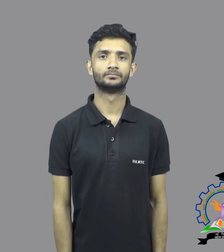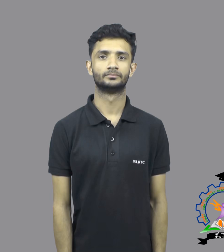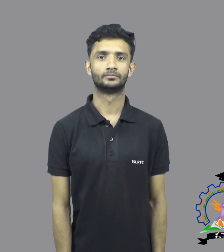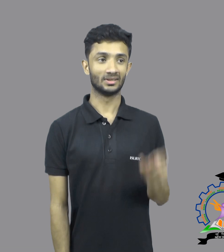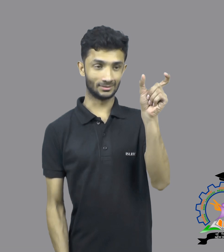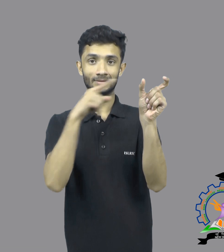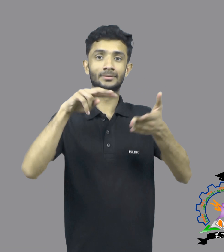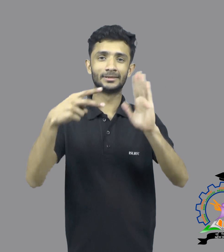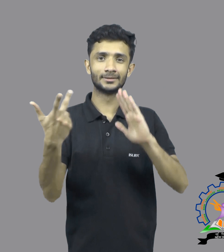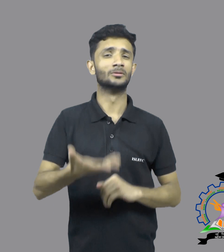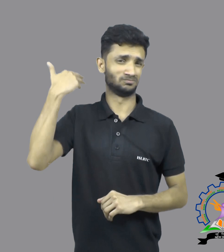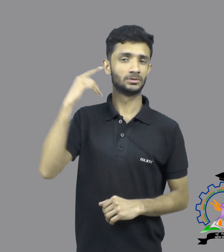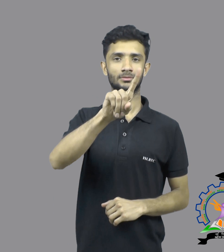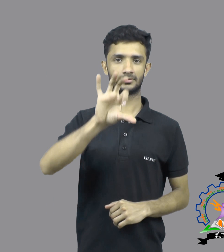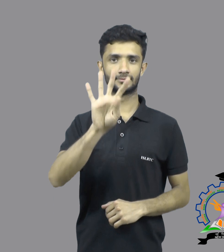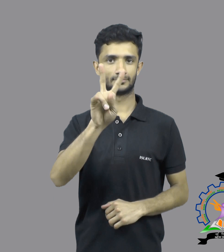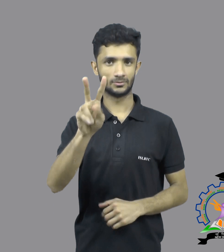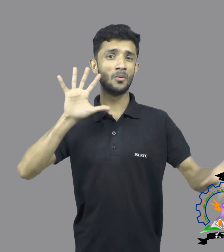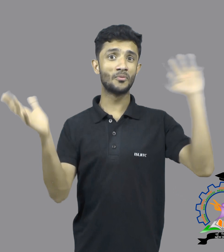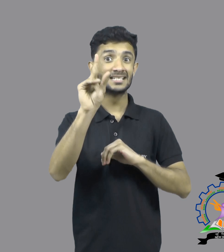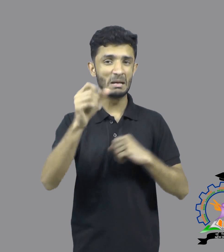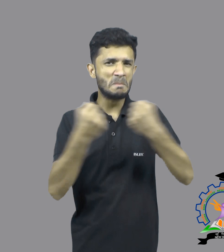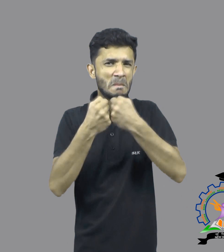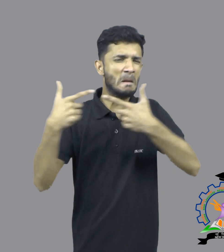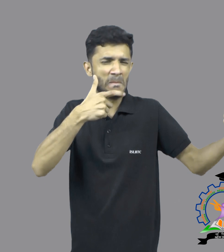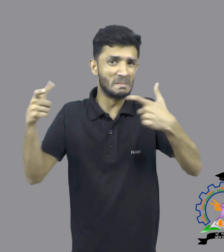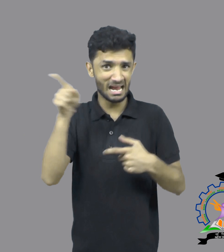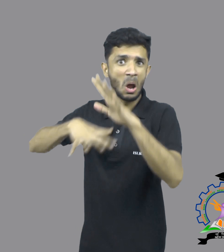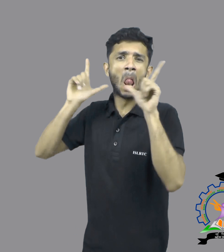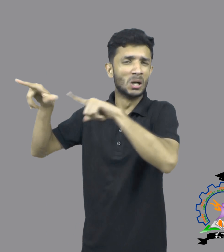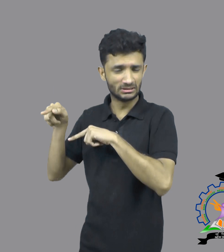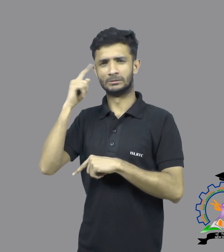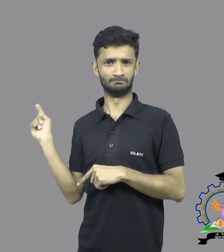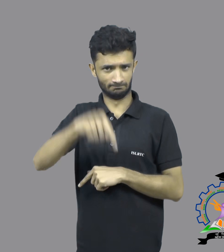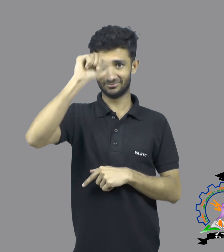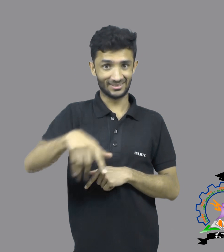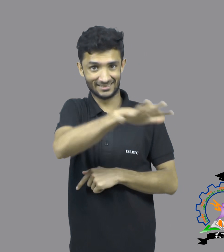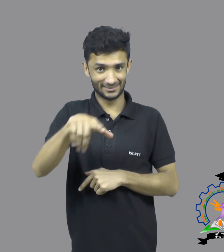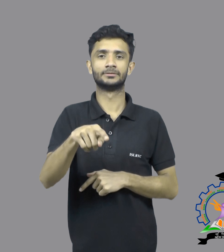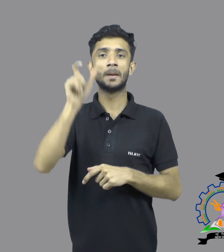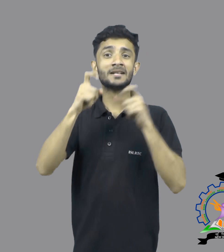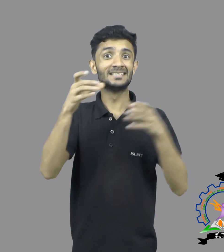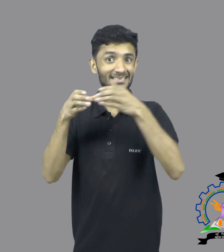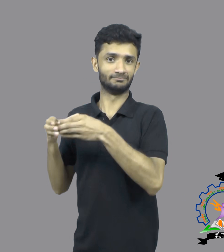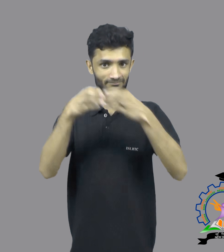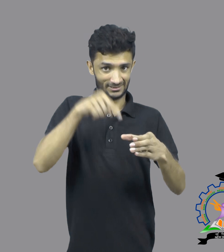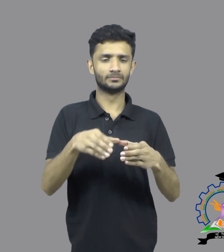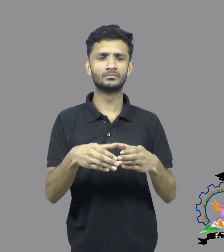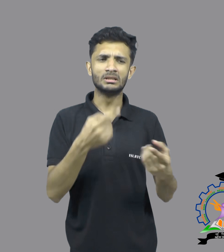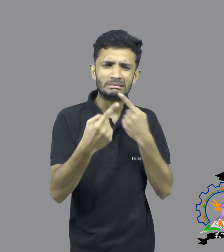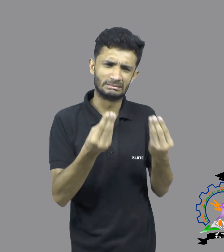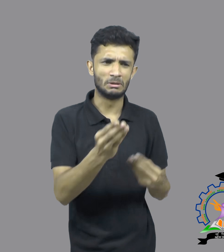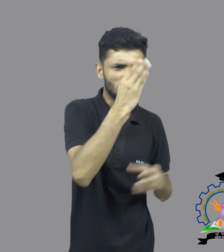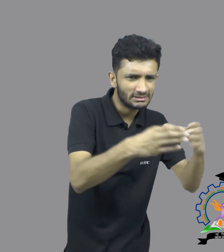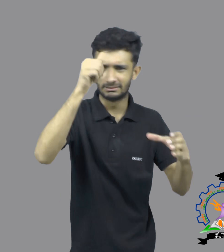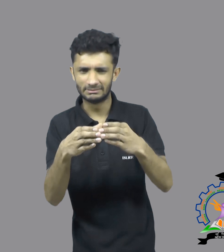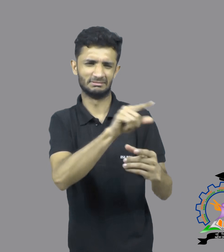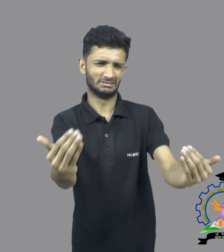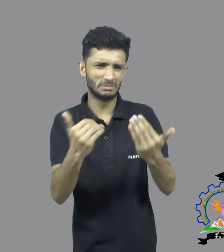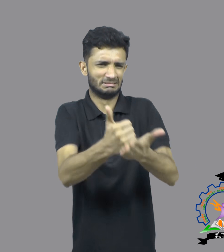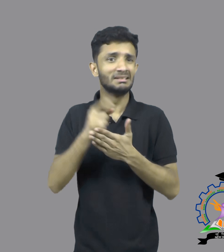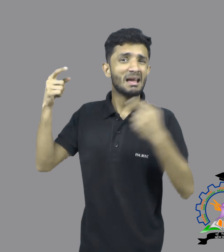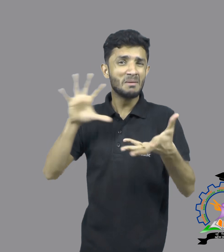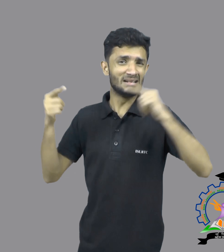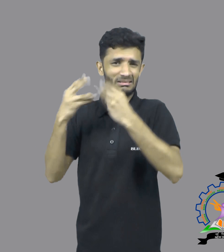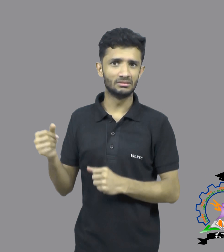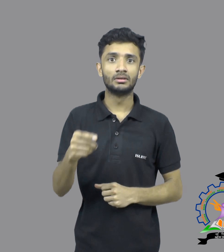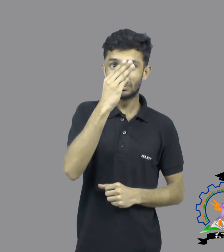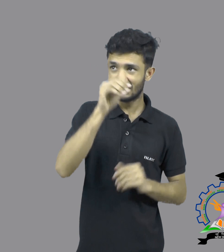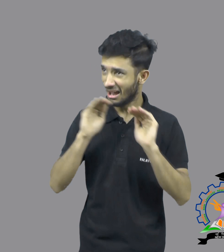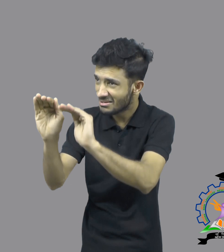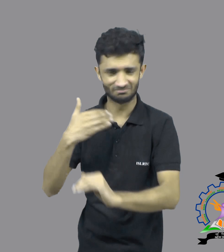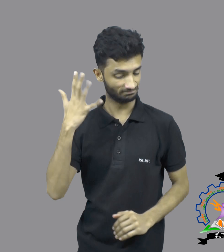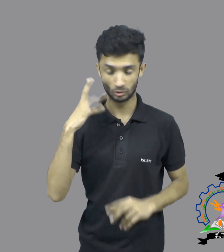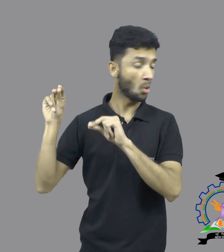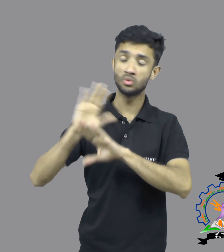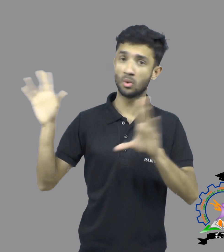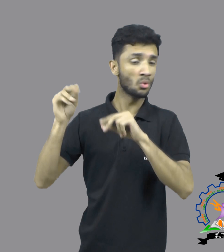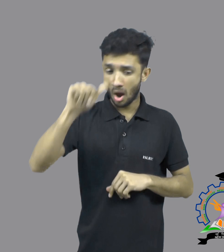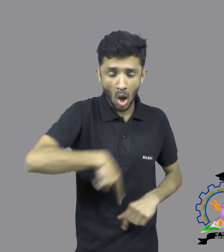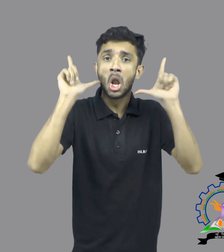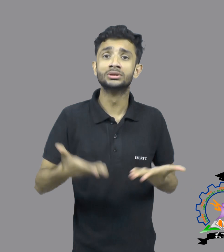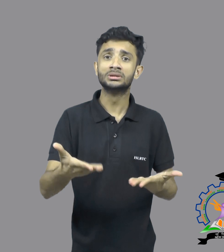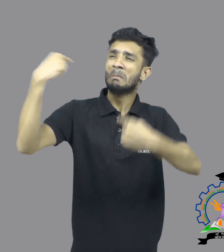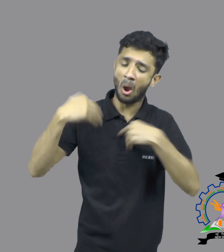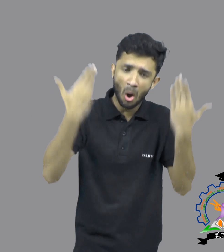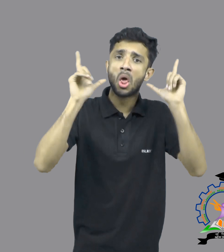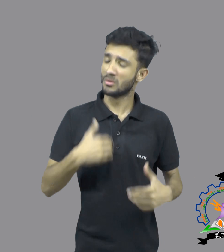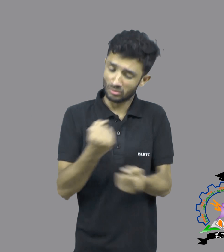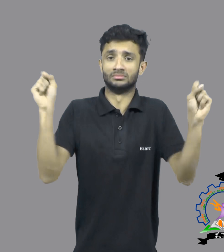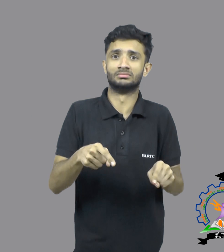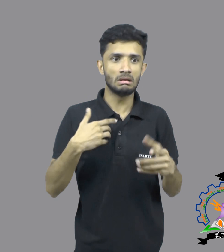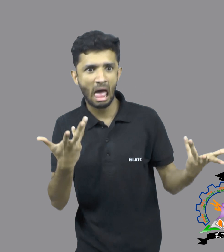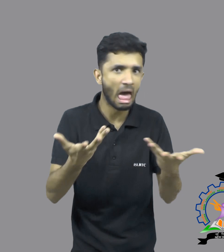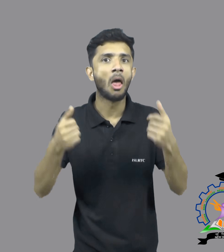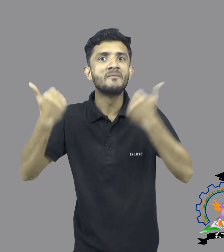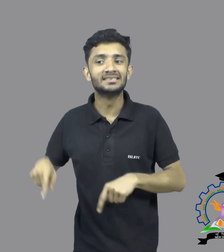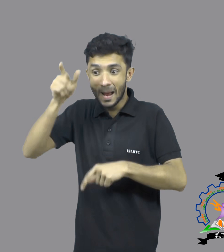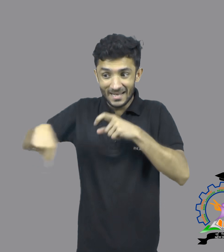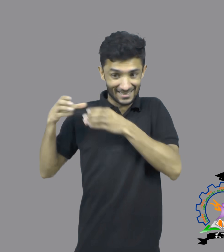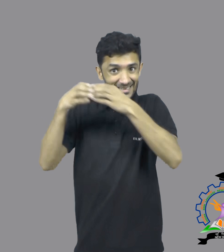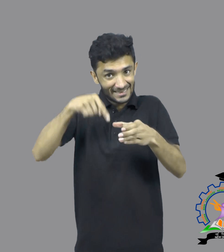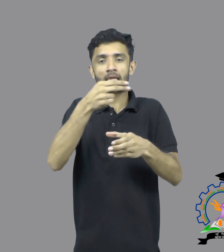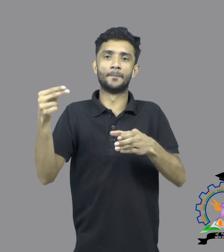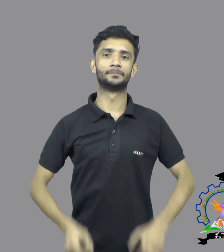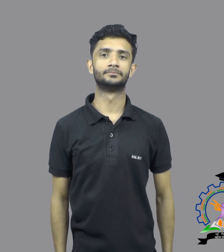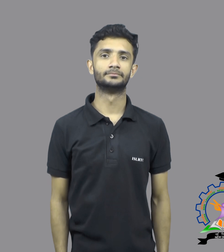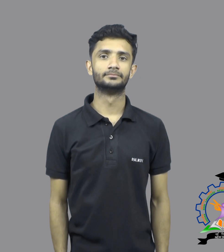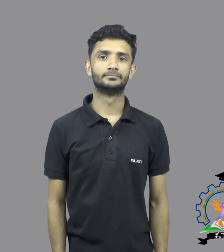Cripps Mission